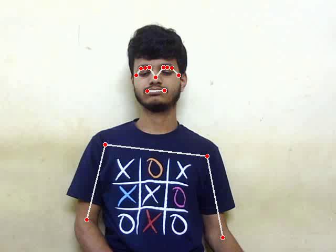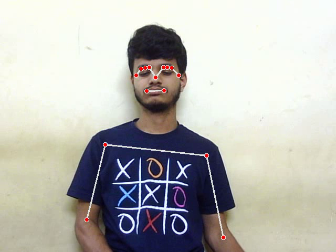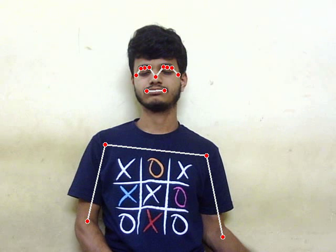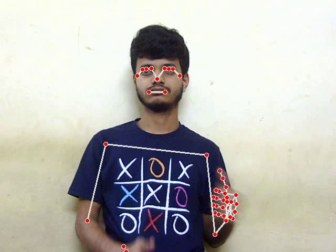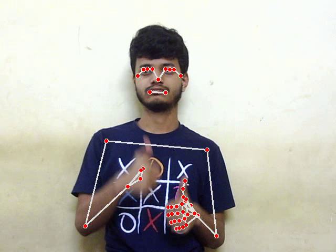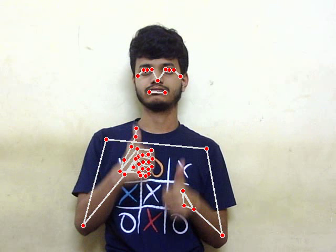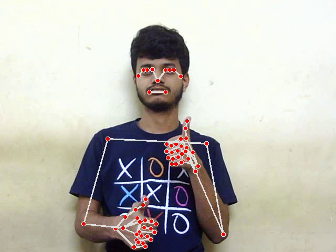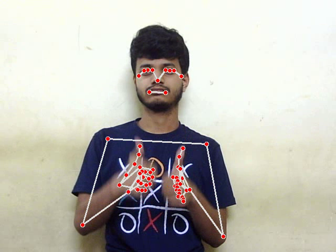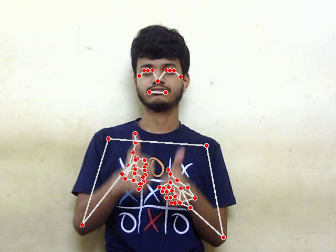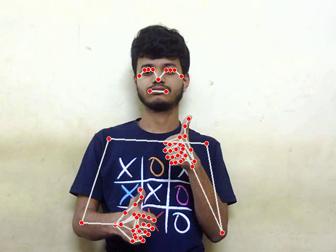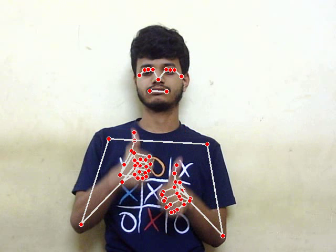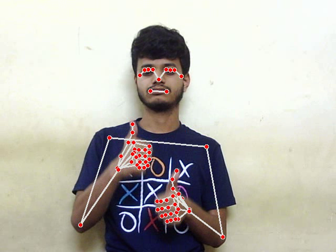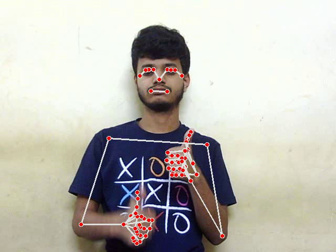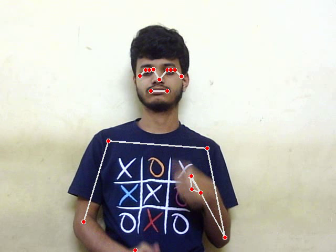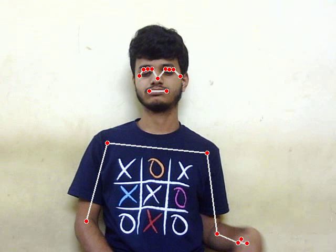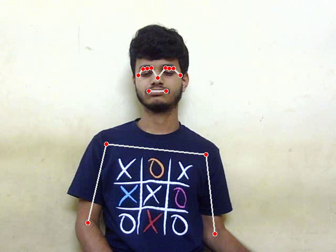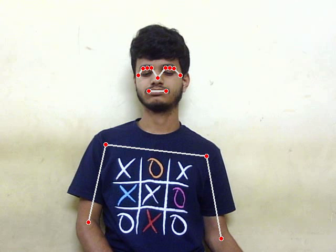which